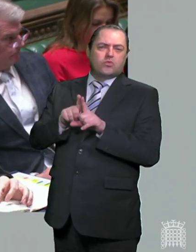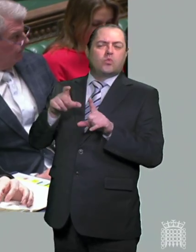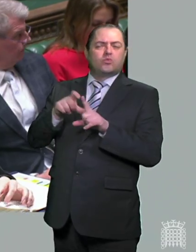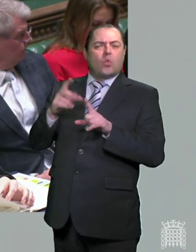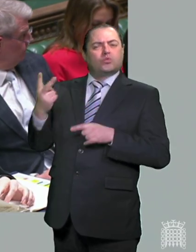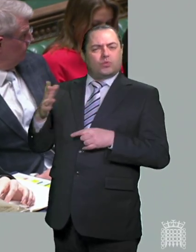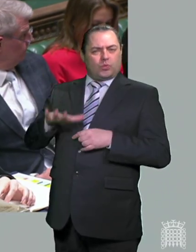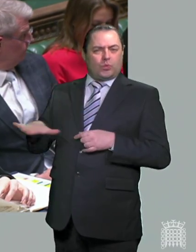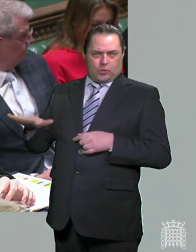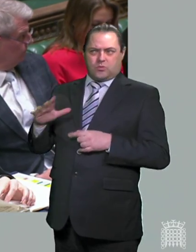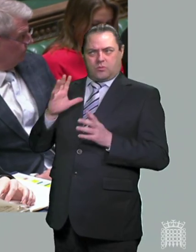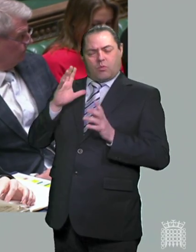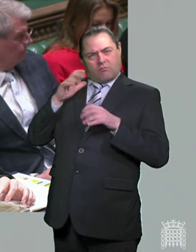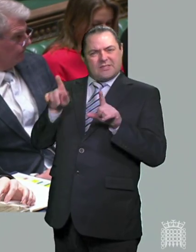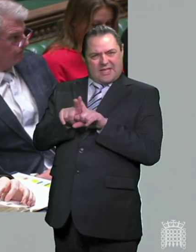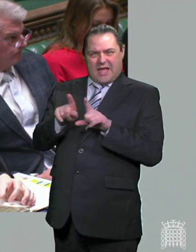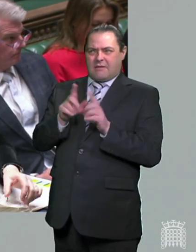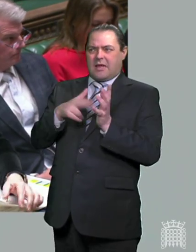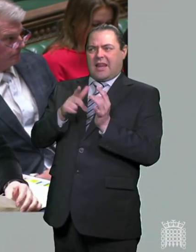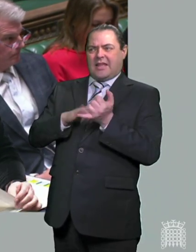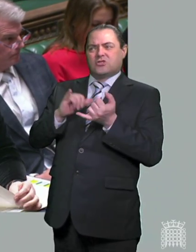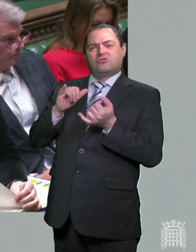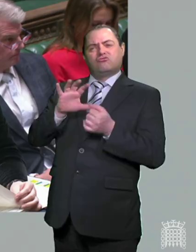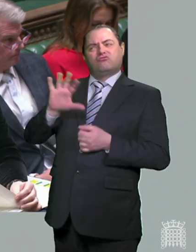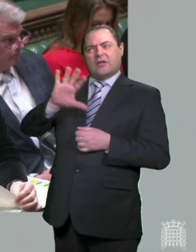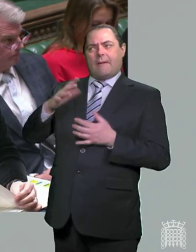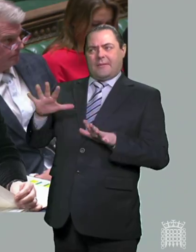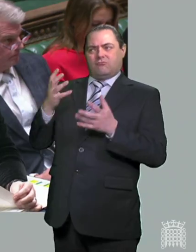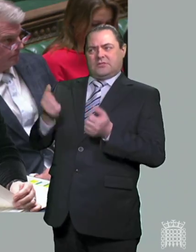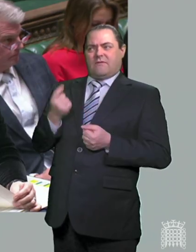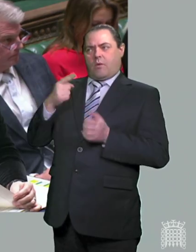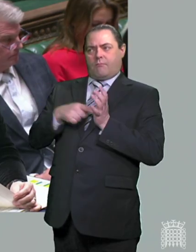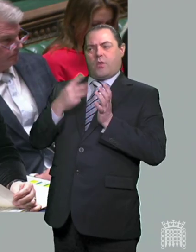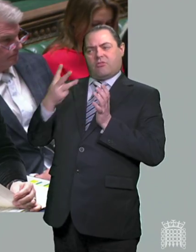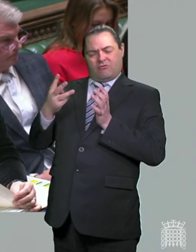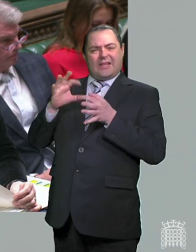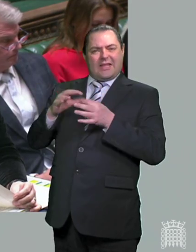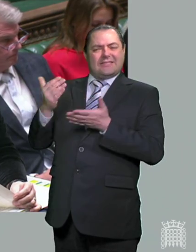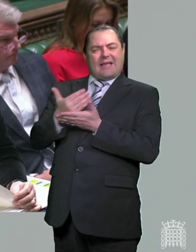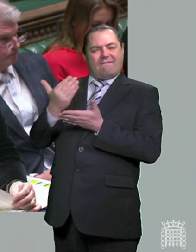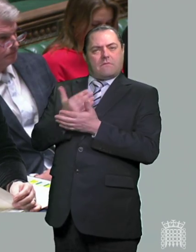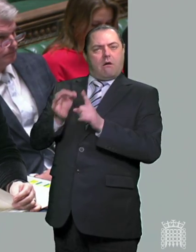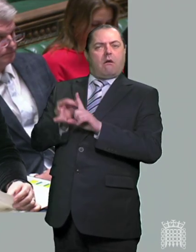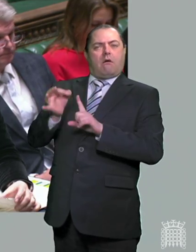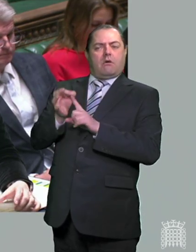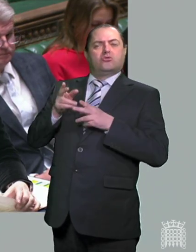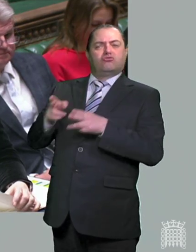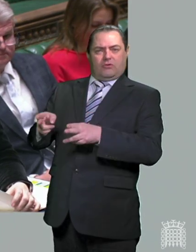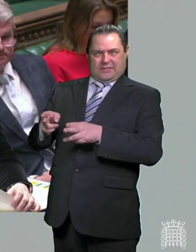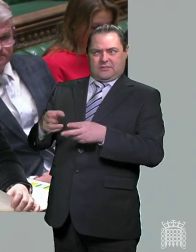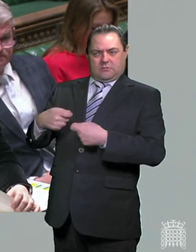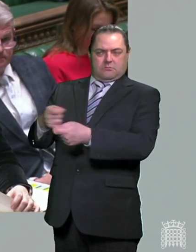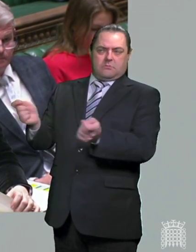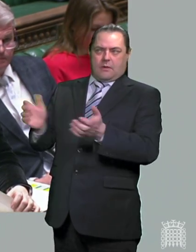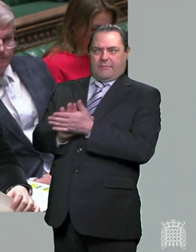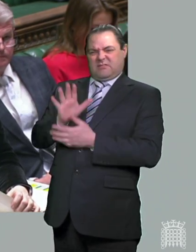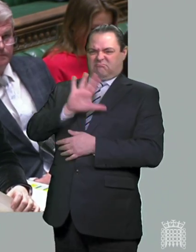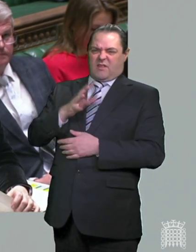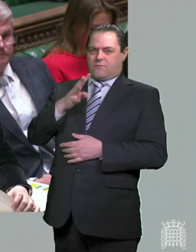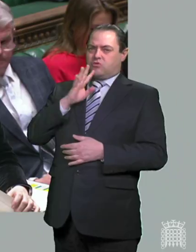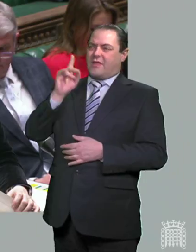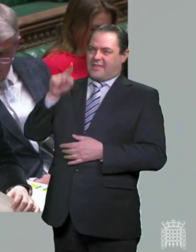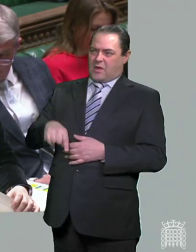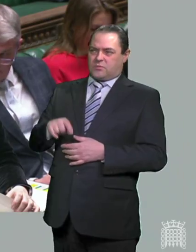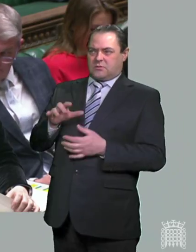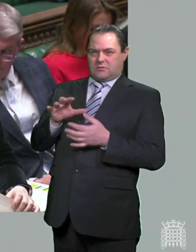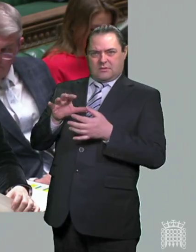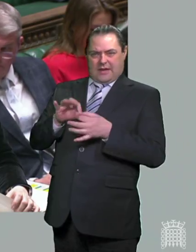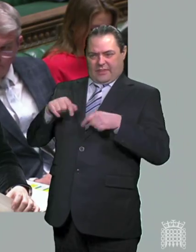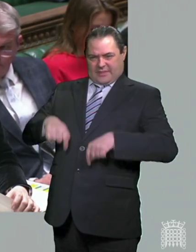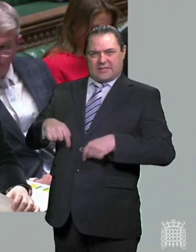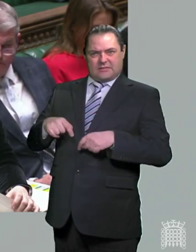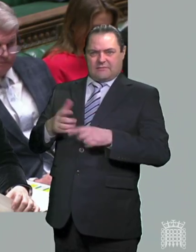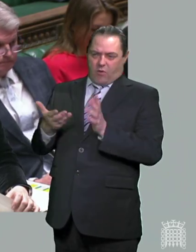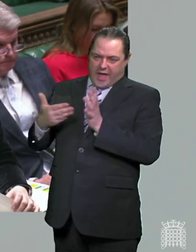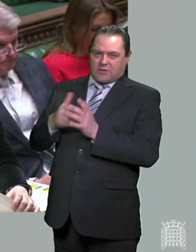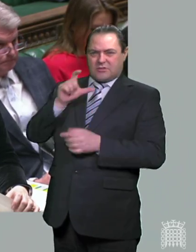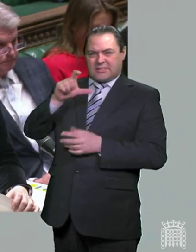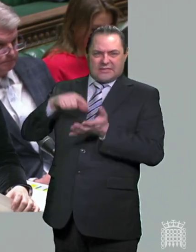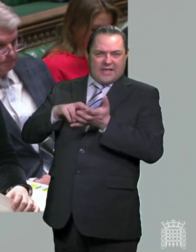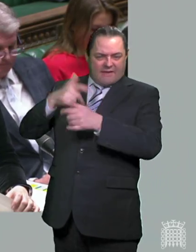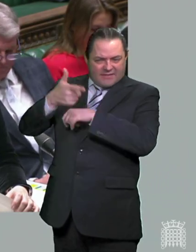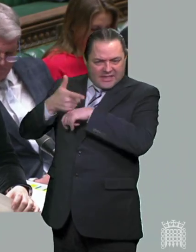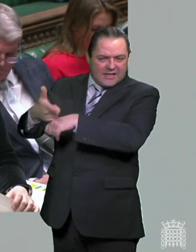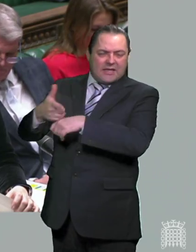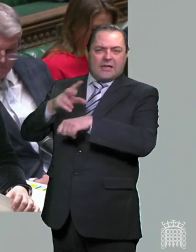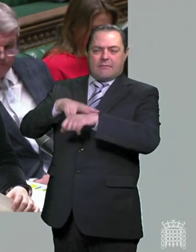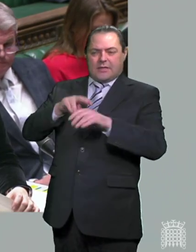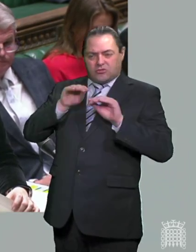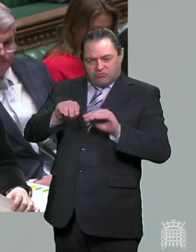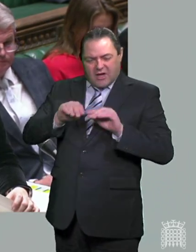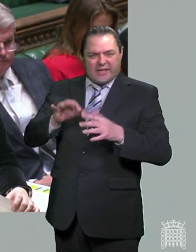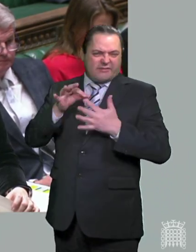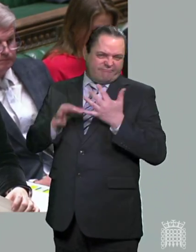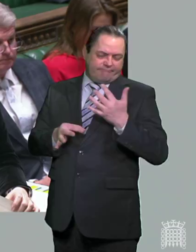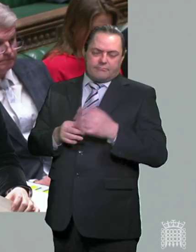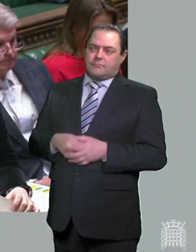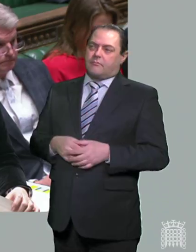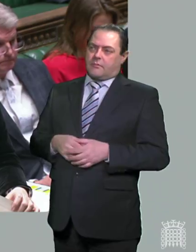I can say that the Lincolnshire police and crime commissioner has received £1.3 million from across the safer streets fund rounds so far, and the almost £400,000 in the current round 4 is for extra CCTV and police training to respond to VAWG.